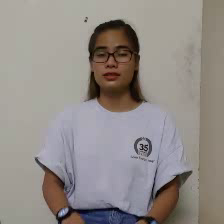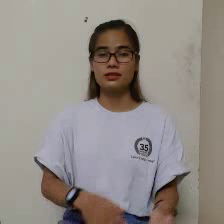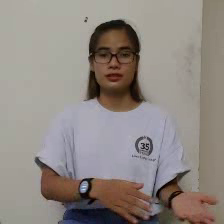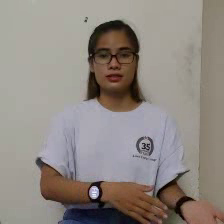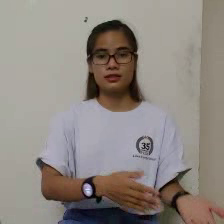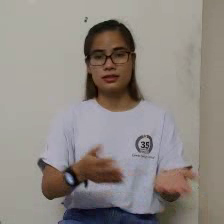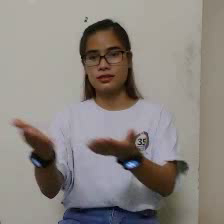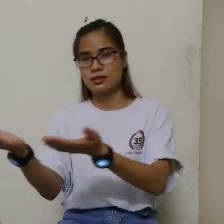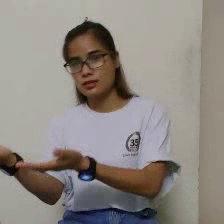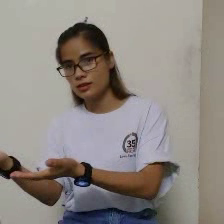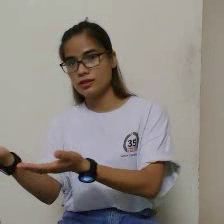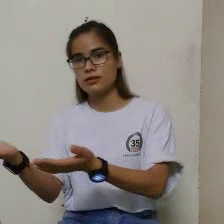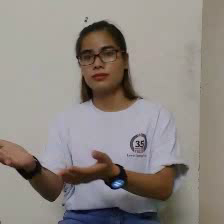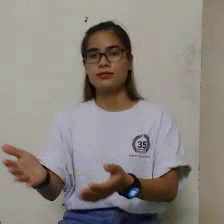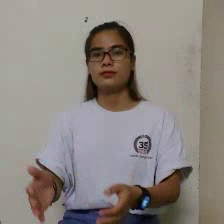Vâng lời